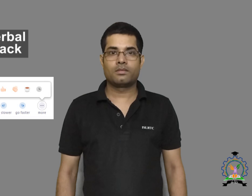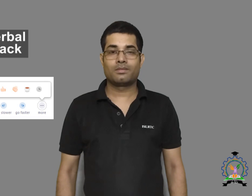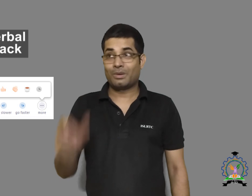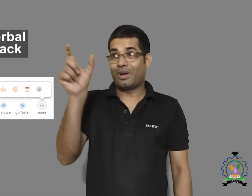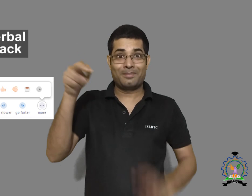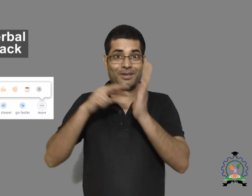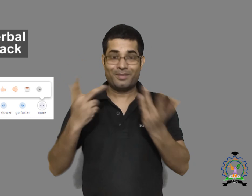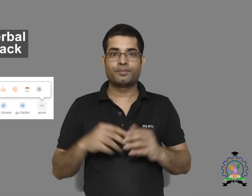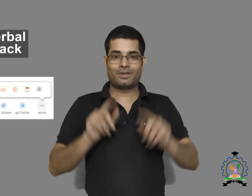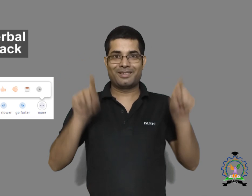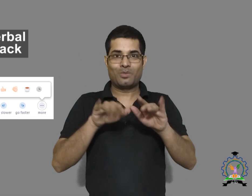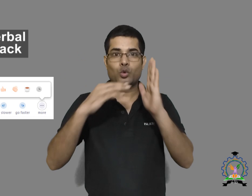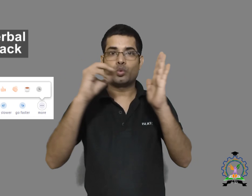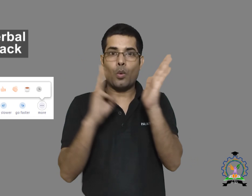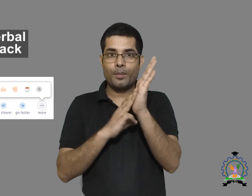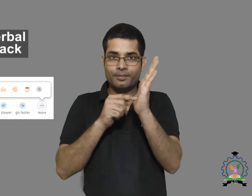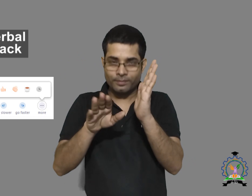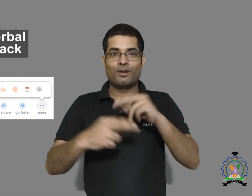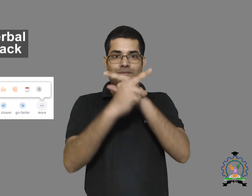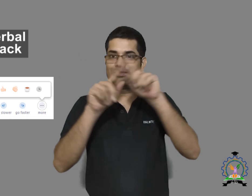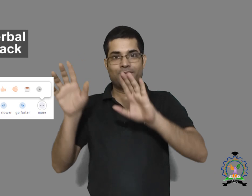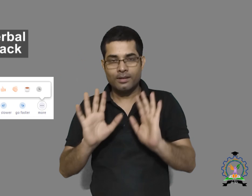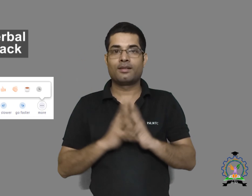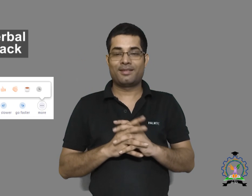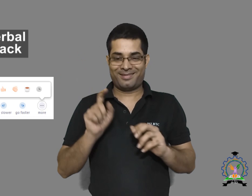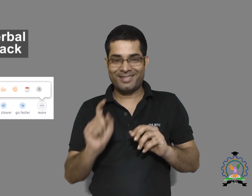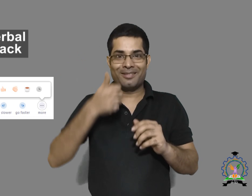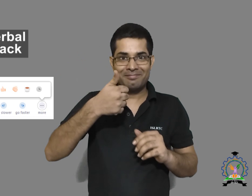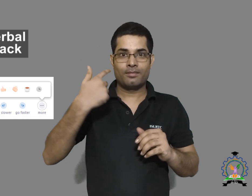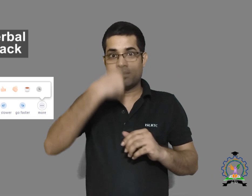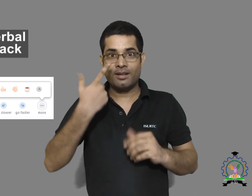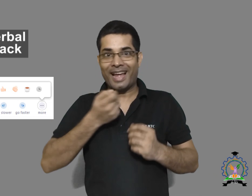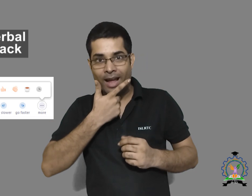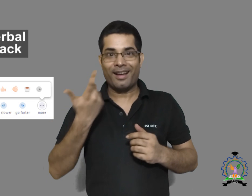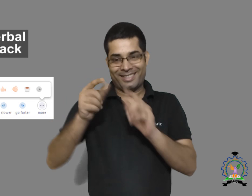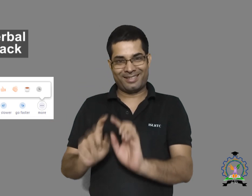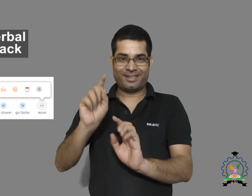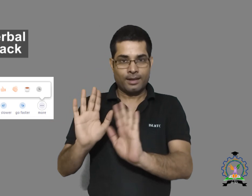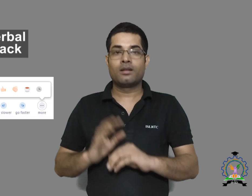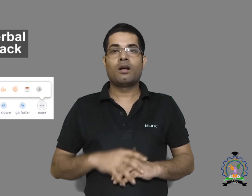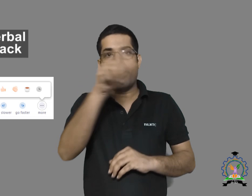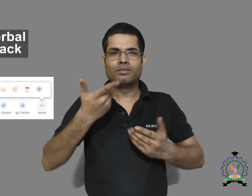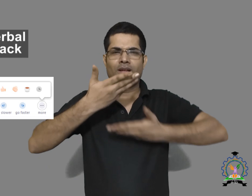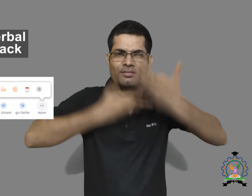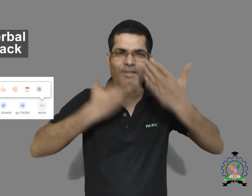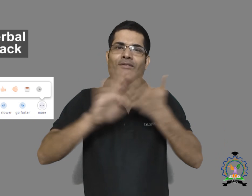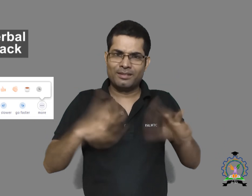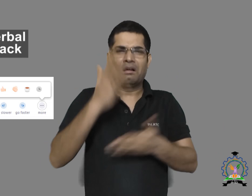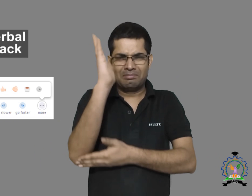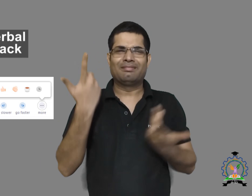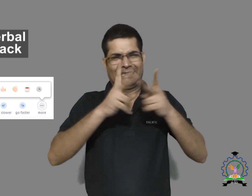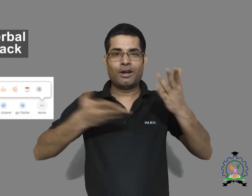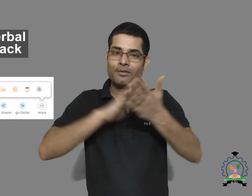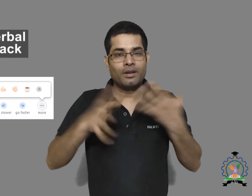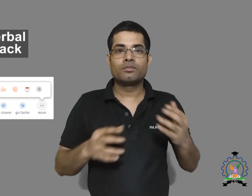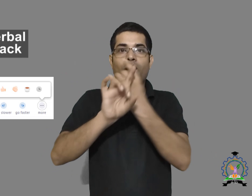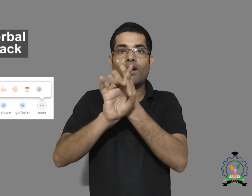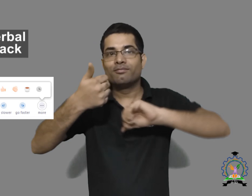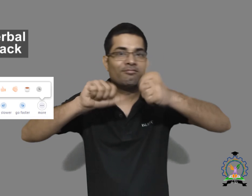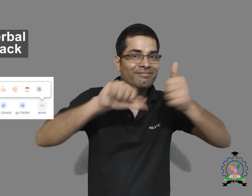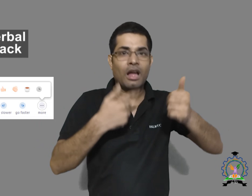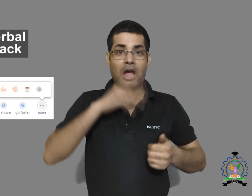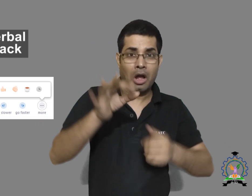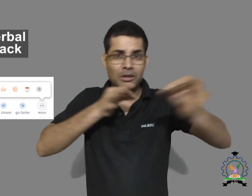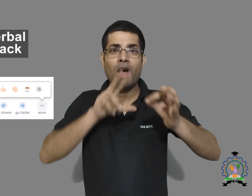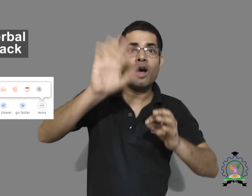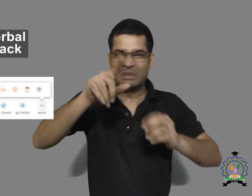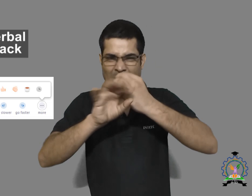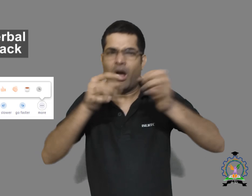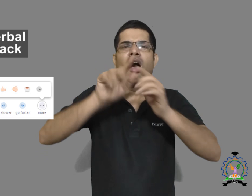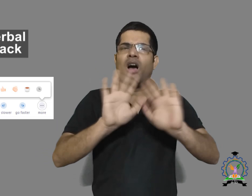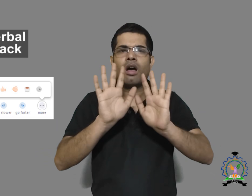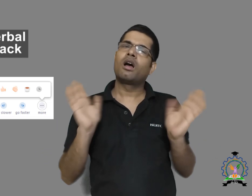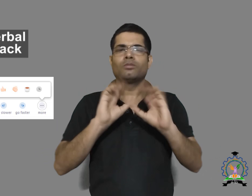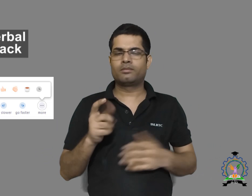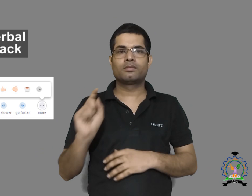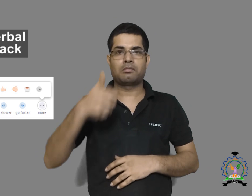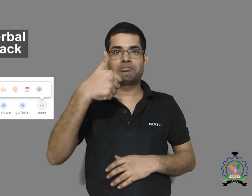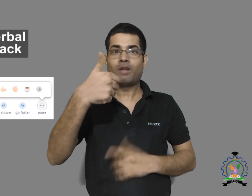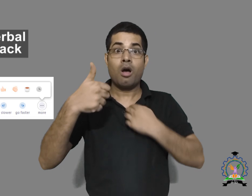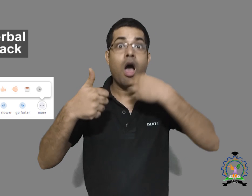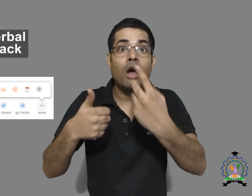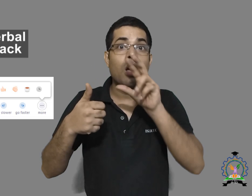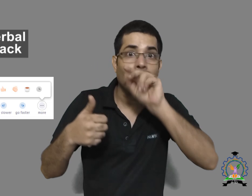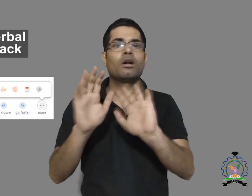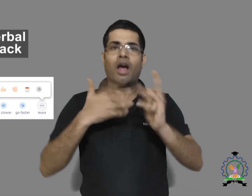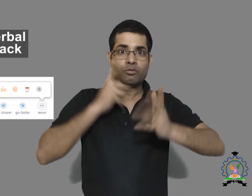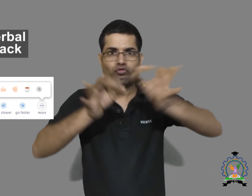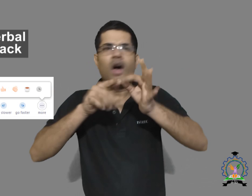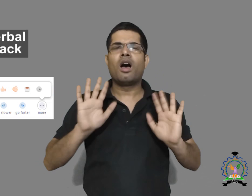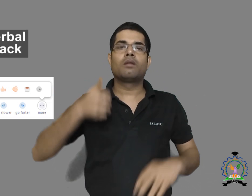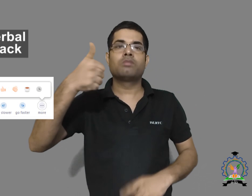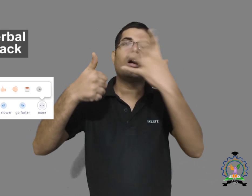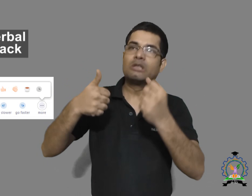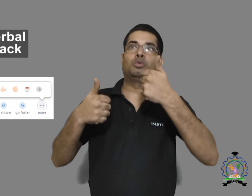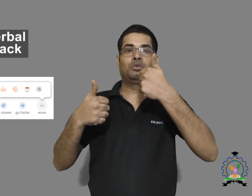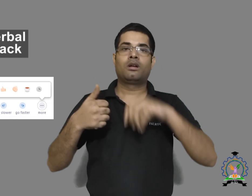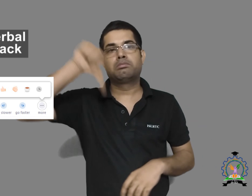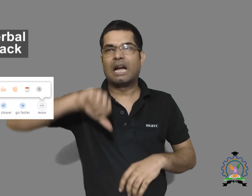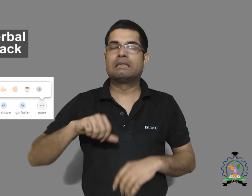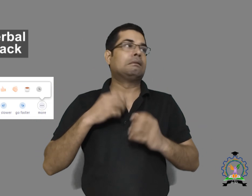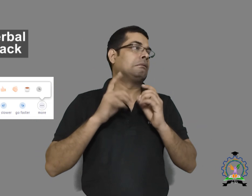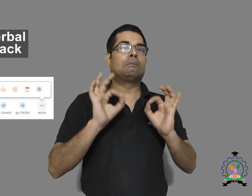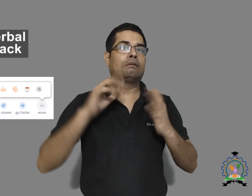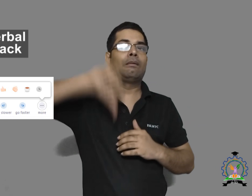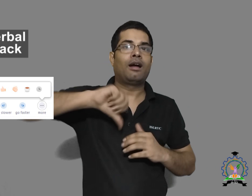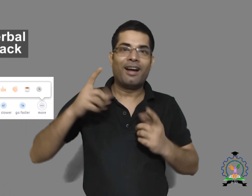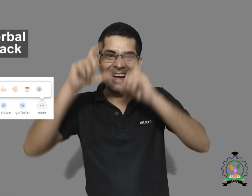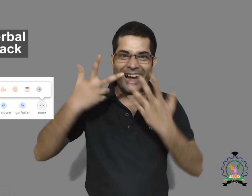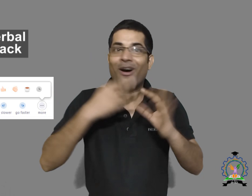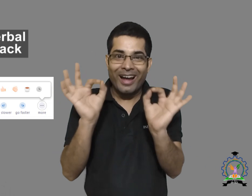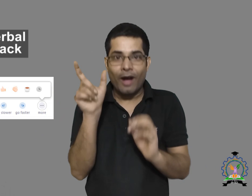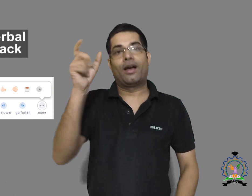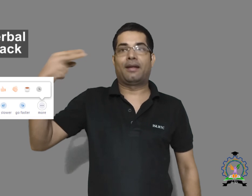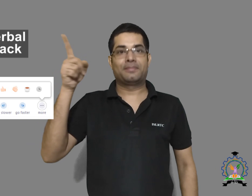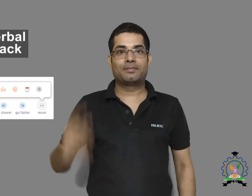Non Verbal Feedback